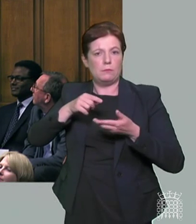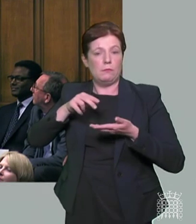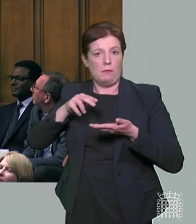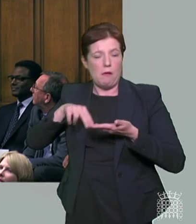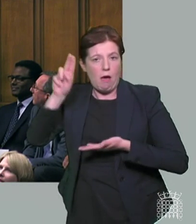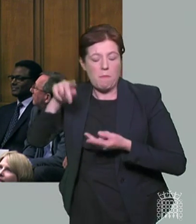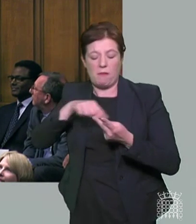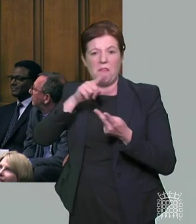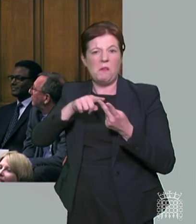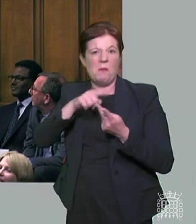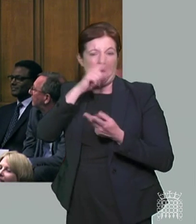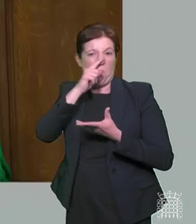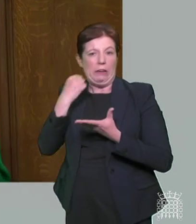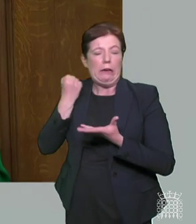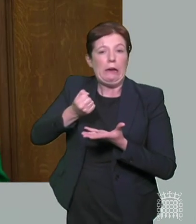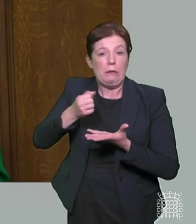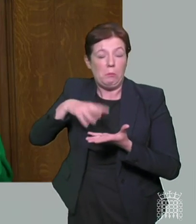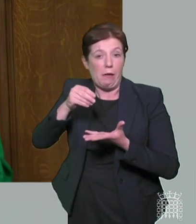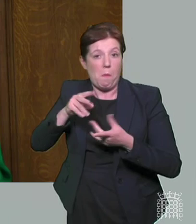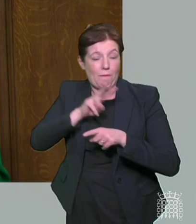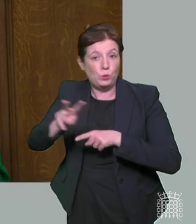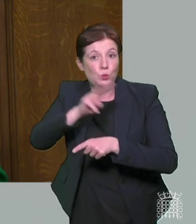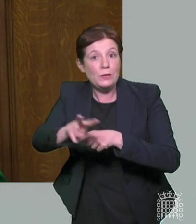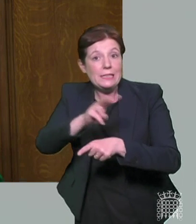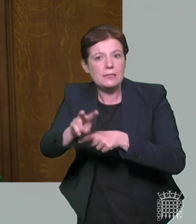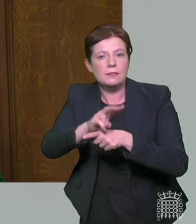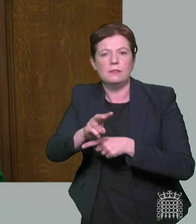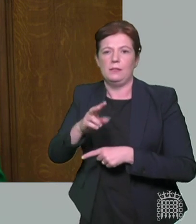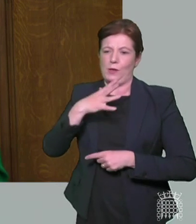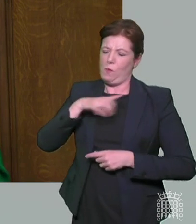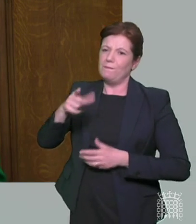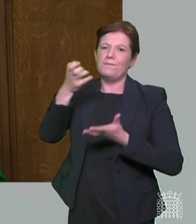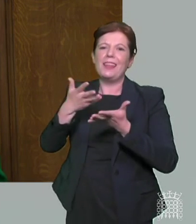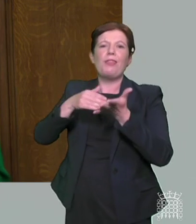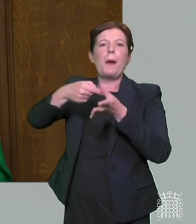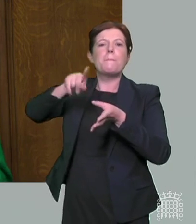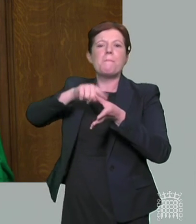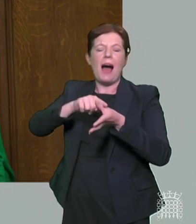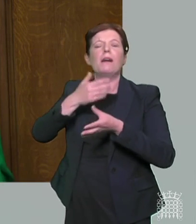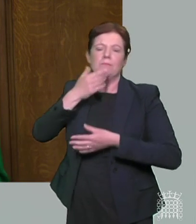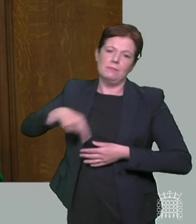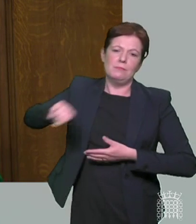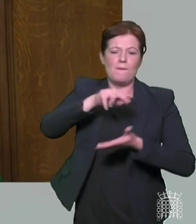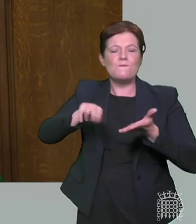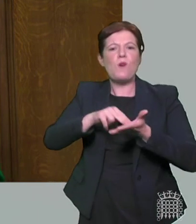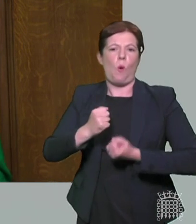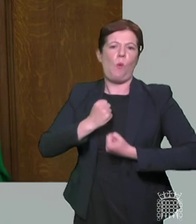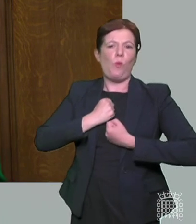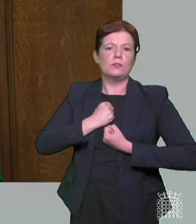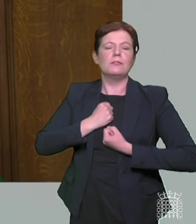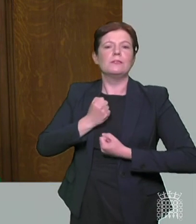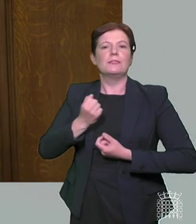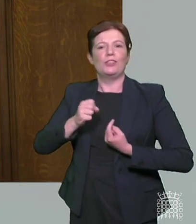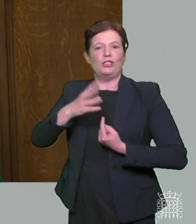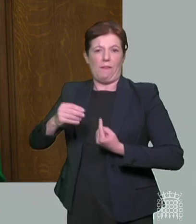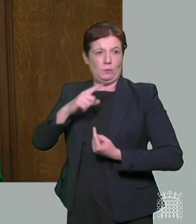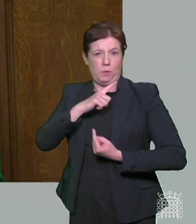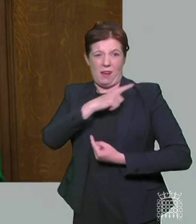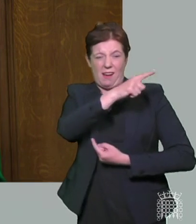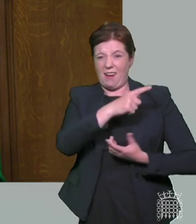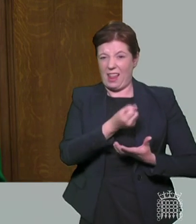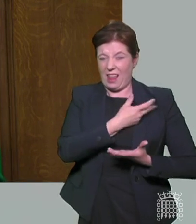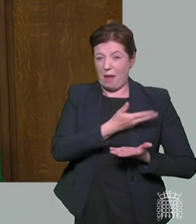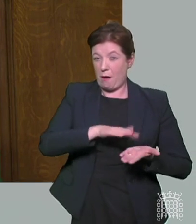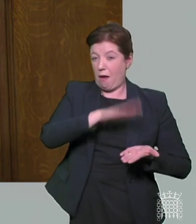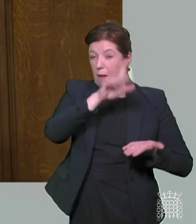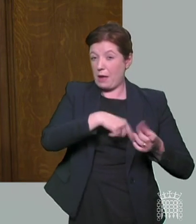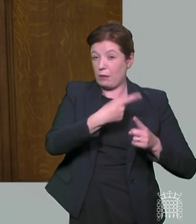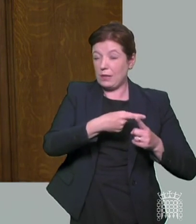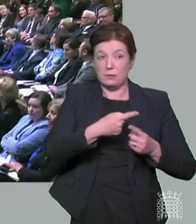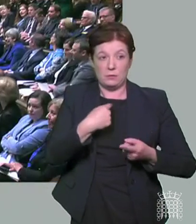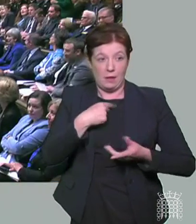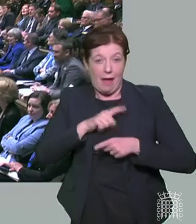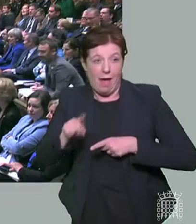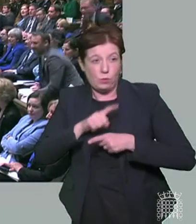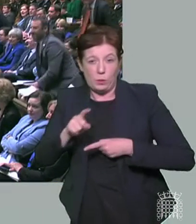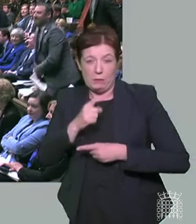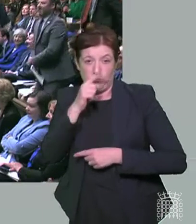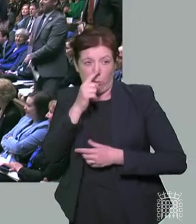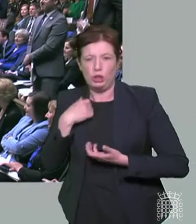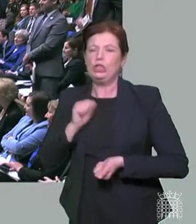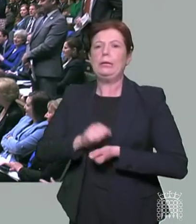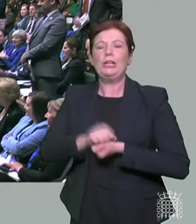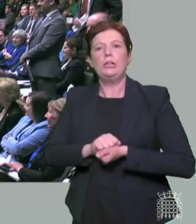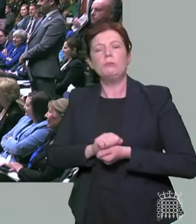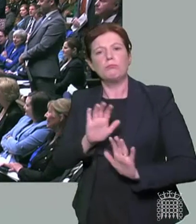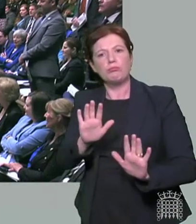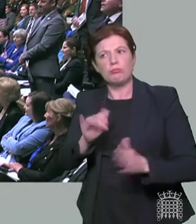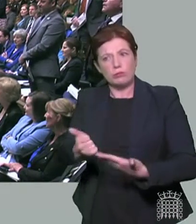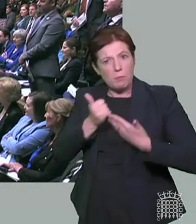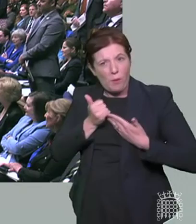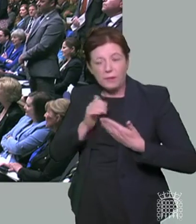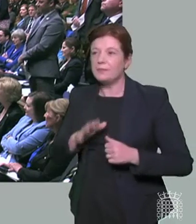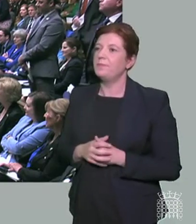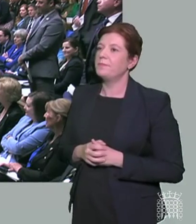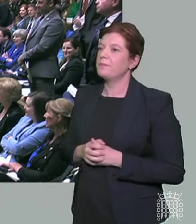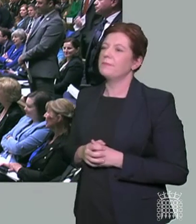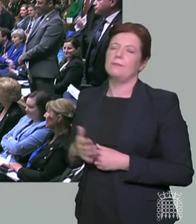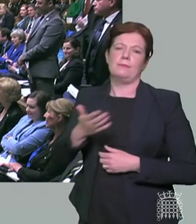Will the Prime Minister urge everyone to come out on 5 May and vote Conservative in order to keep council tax lower than Labour would and to protect our weekly bin collections?